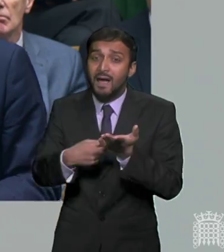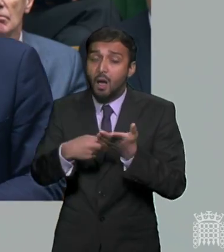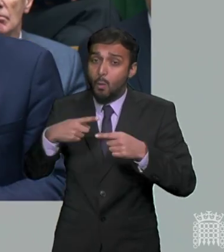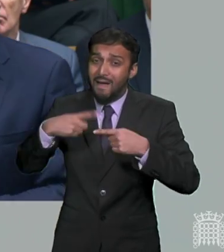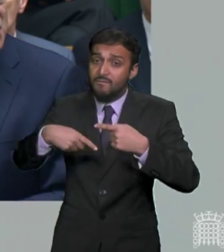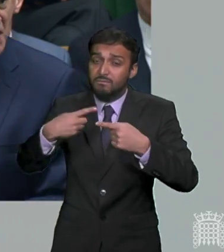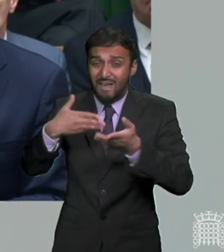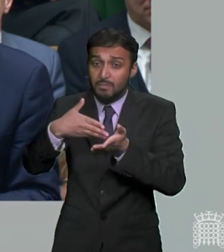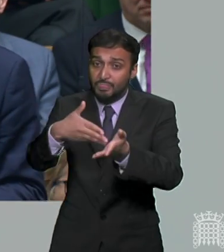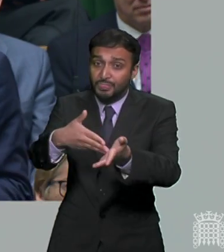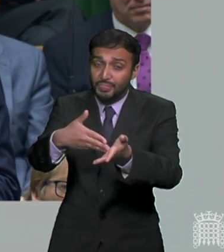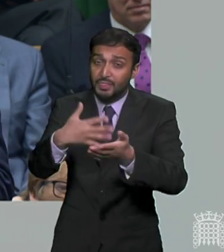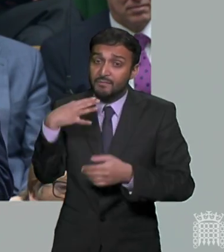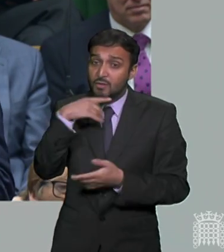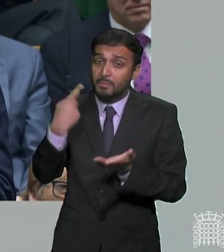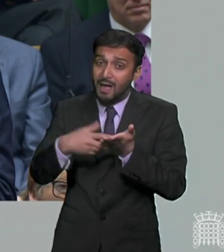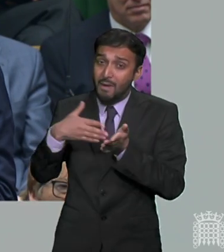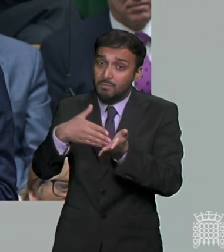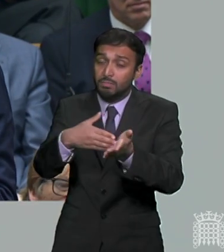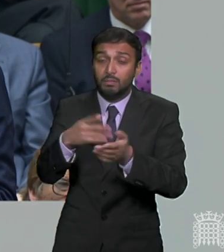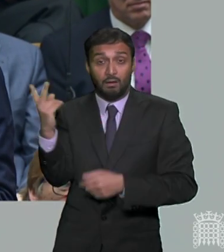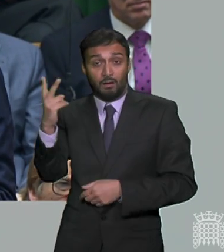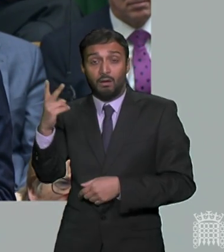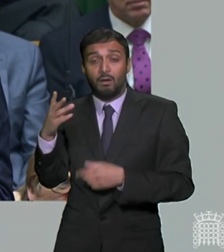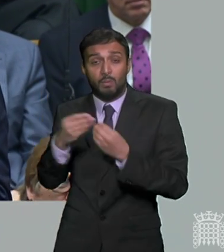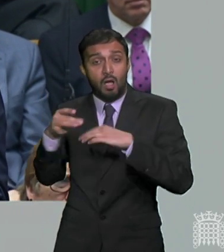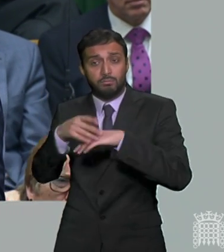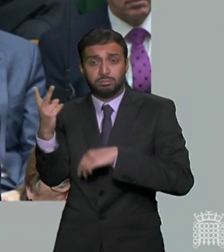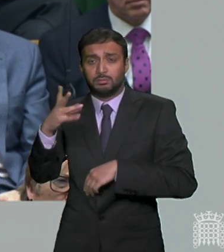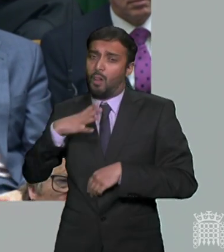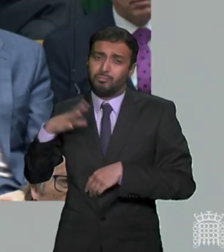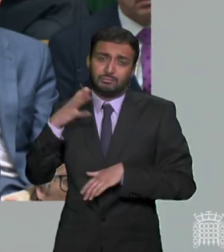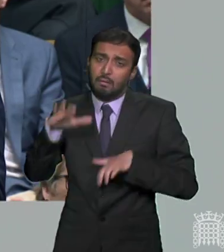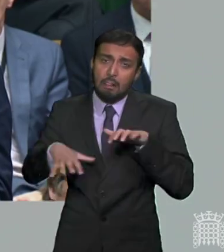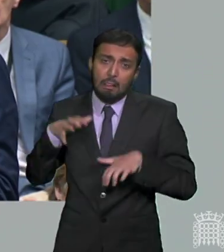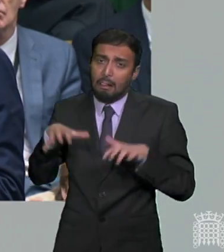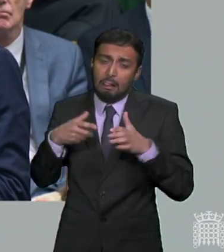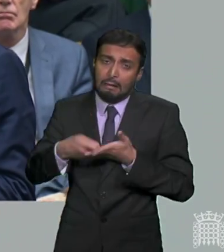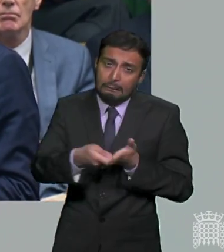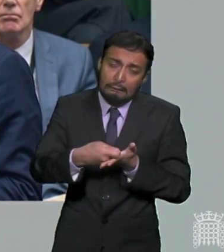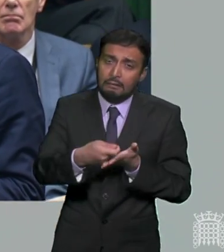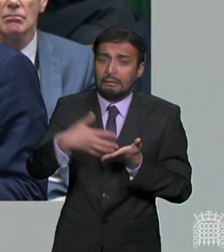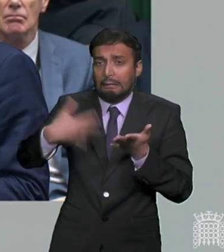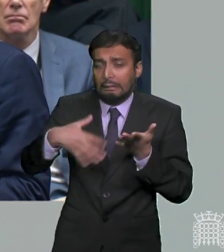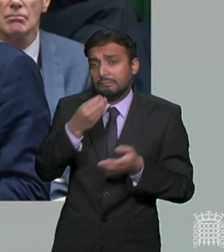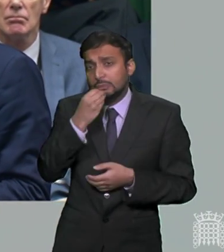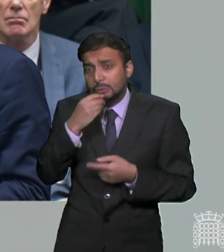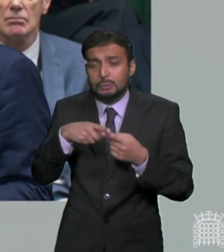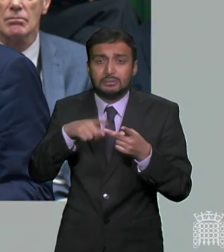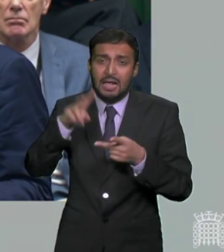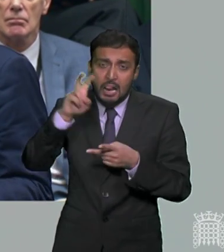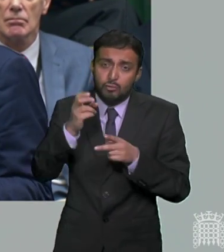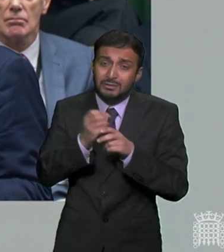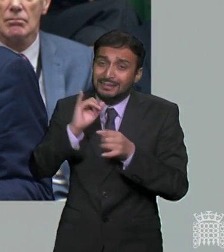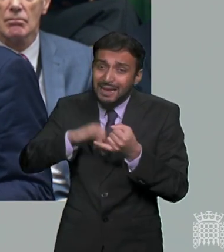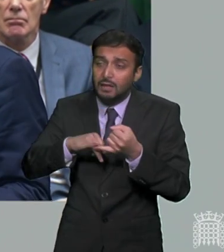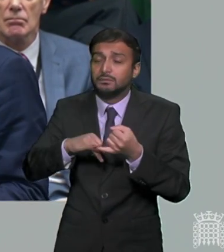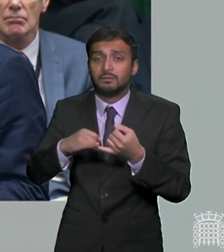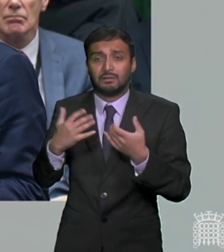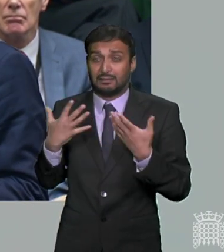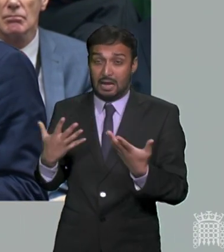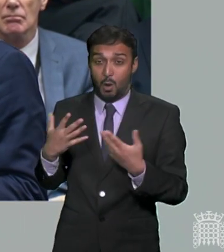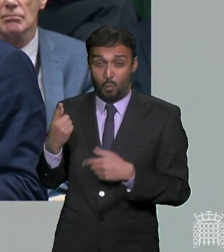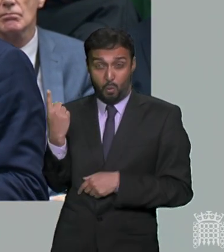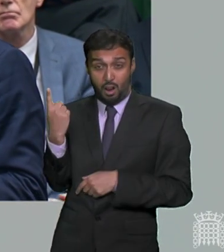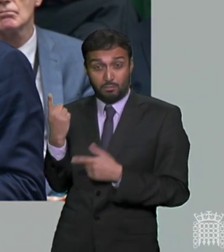She and her husband were already struggling with high energy bills and high food bills; now, like one in four mortgage holders across the country, they fear losing their home.